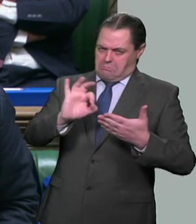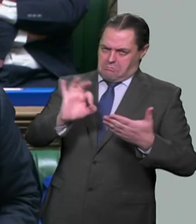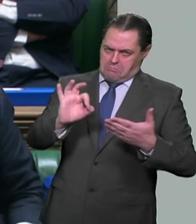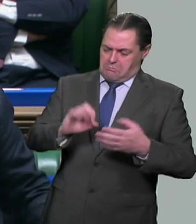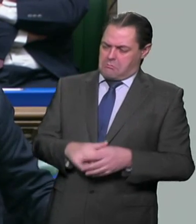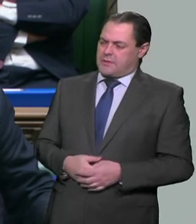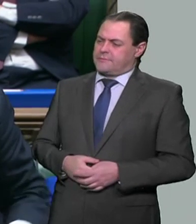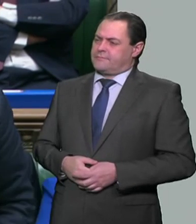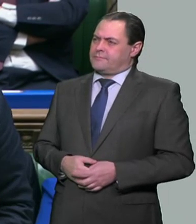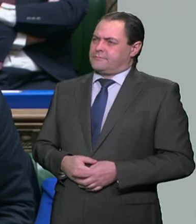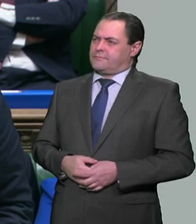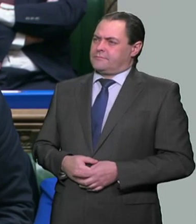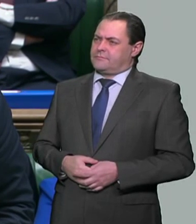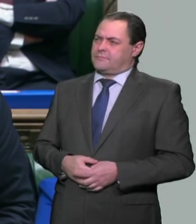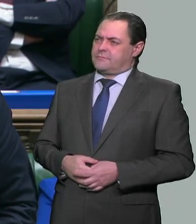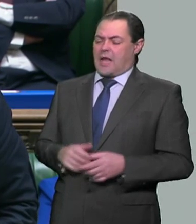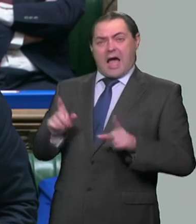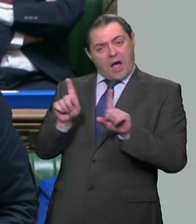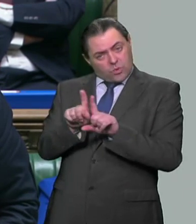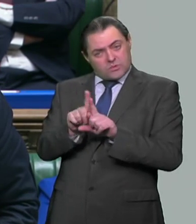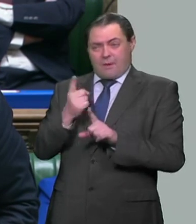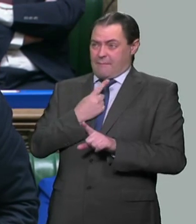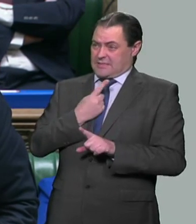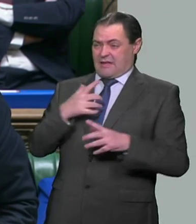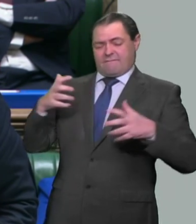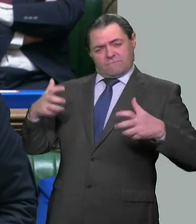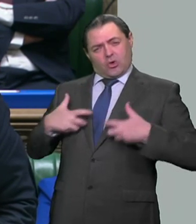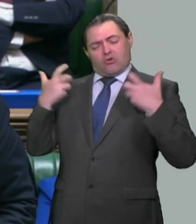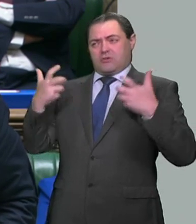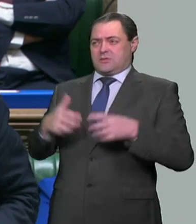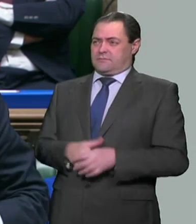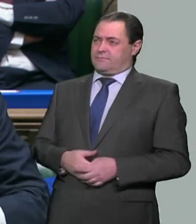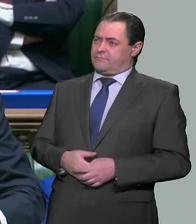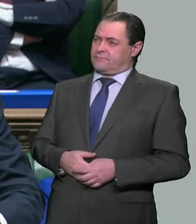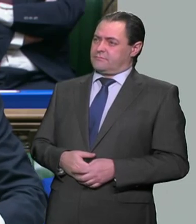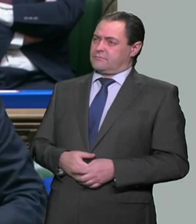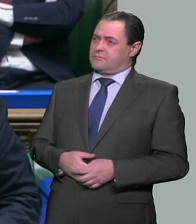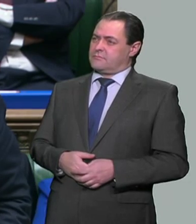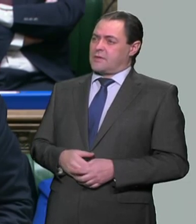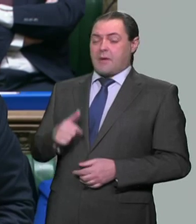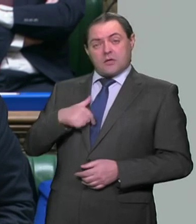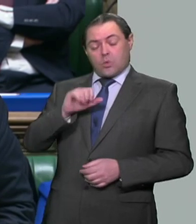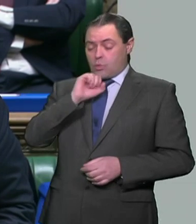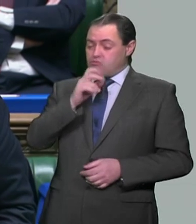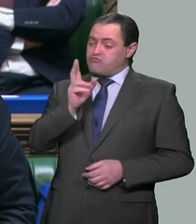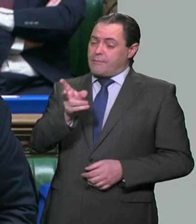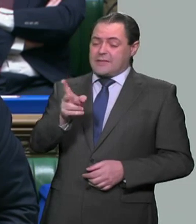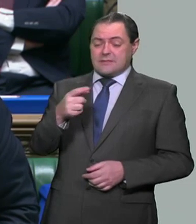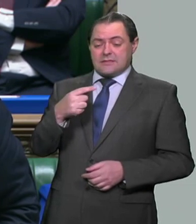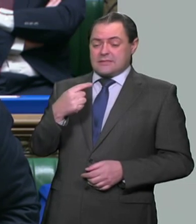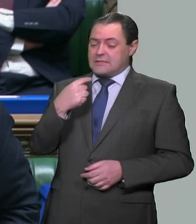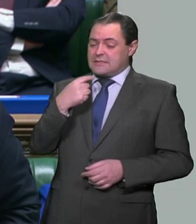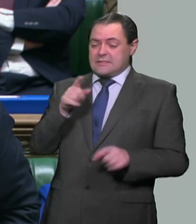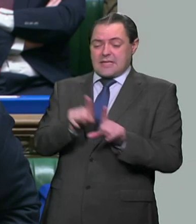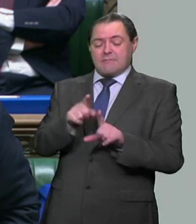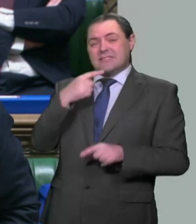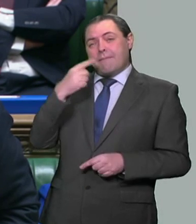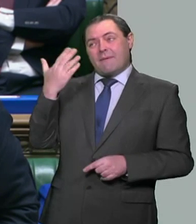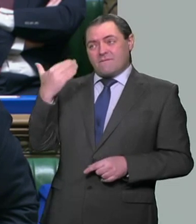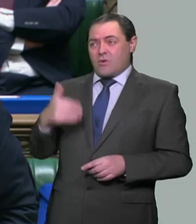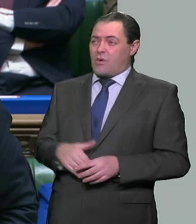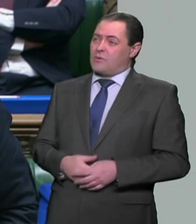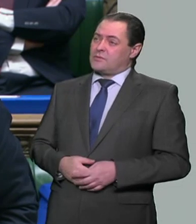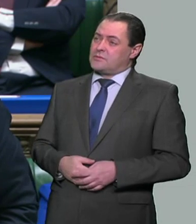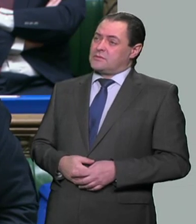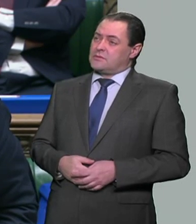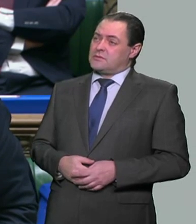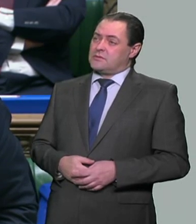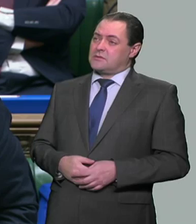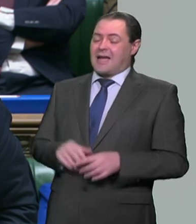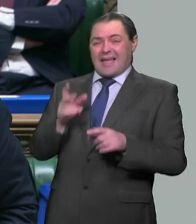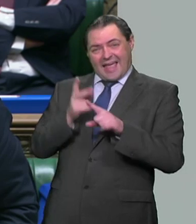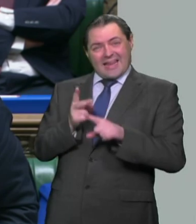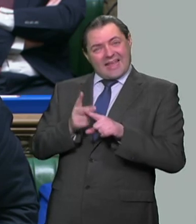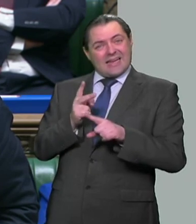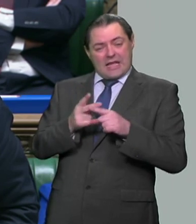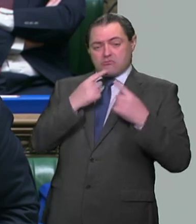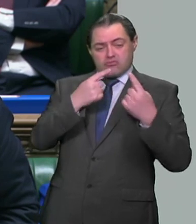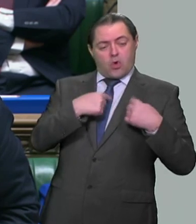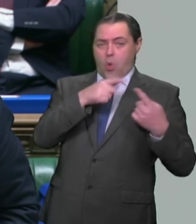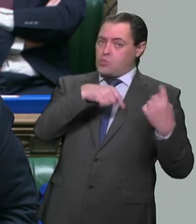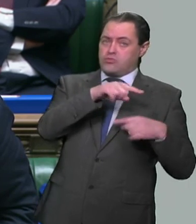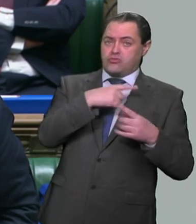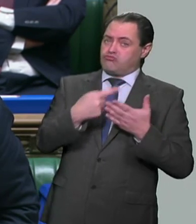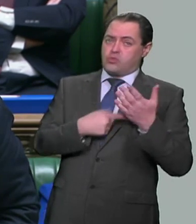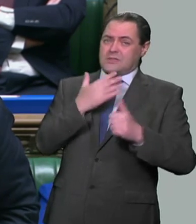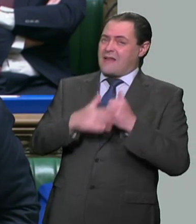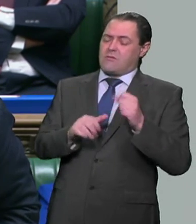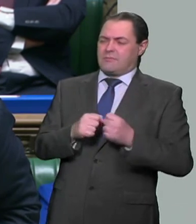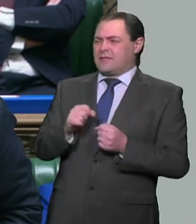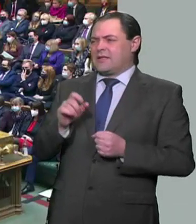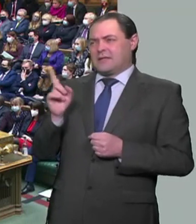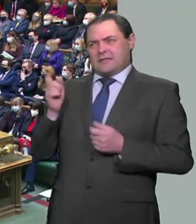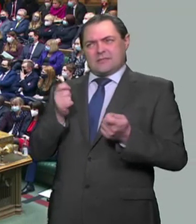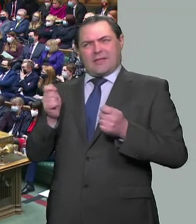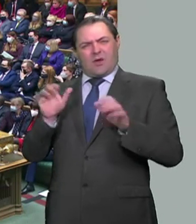I am sickened myself and furious about that, but I repeat what I have said to him: I have been repeatedly assured that the rules were not broken—